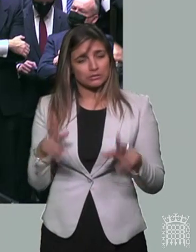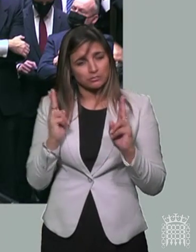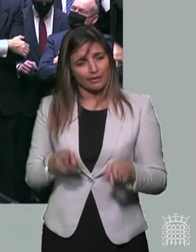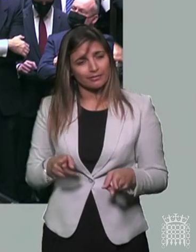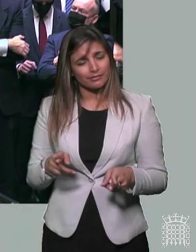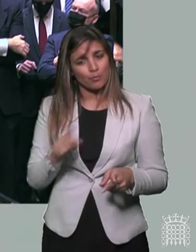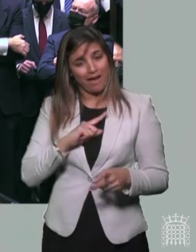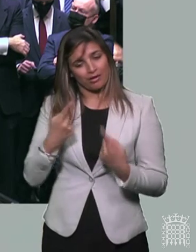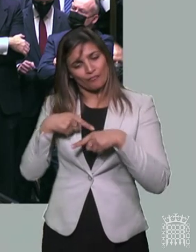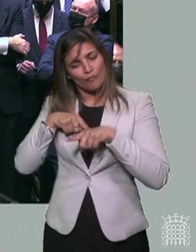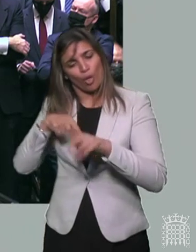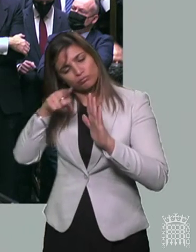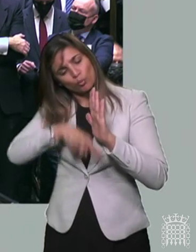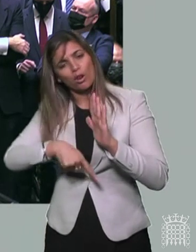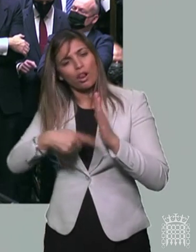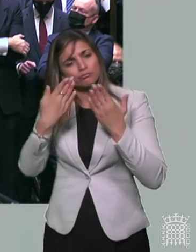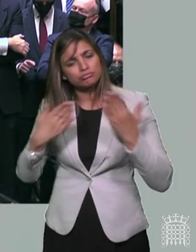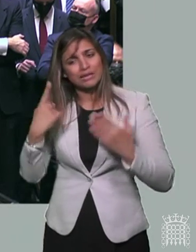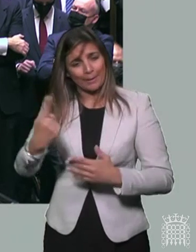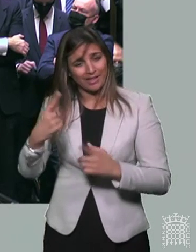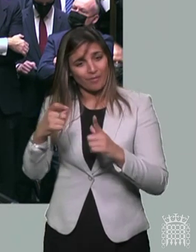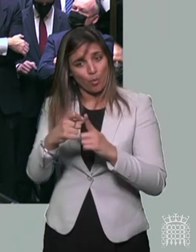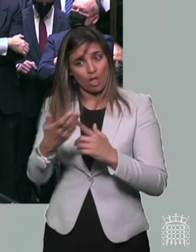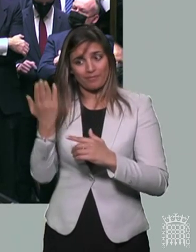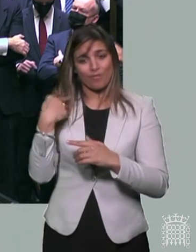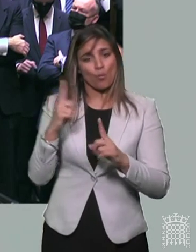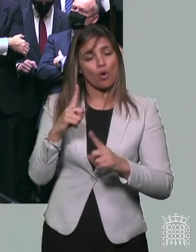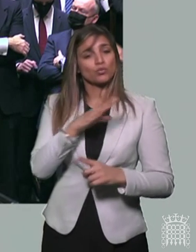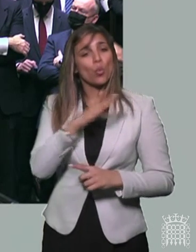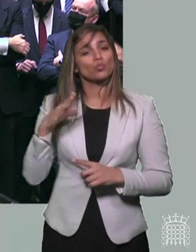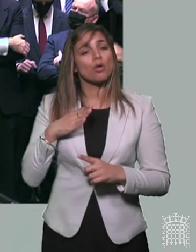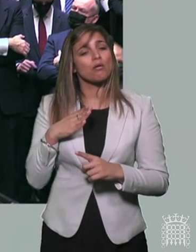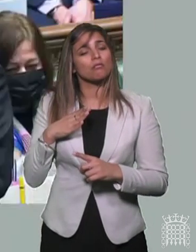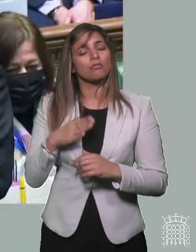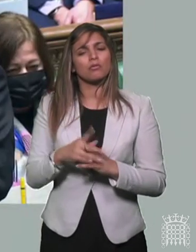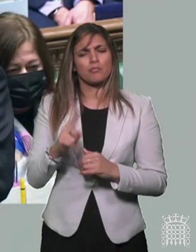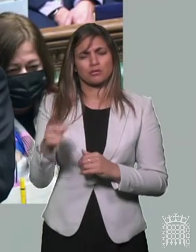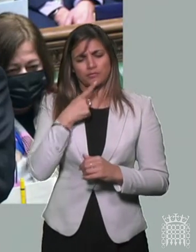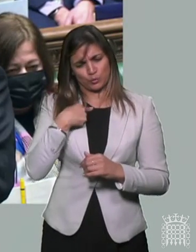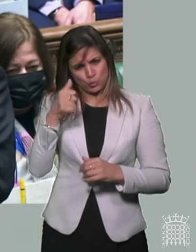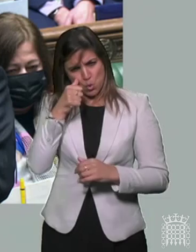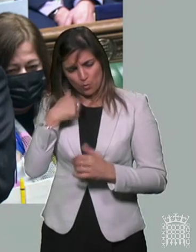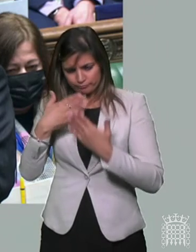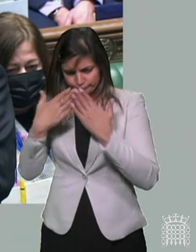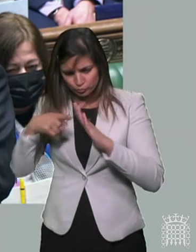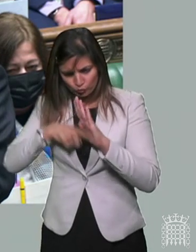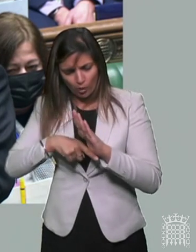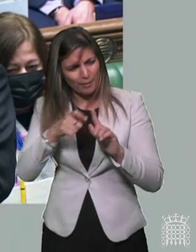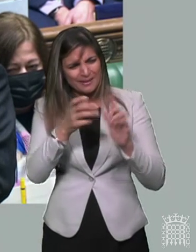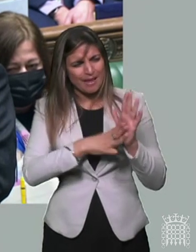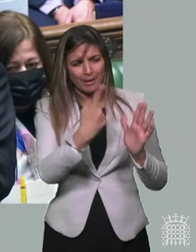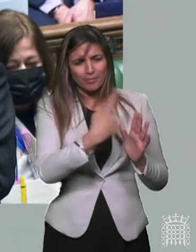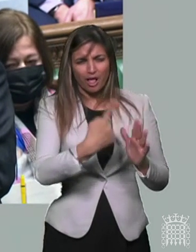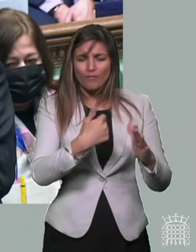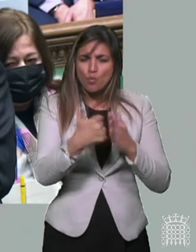Paul said: “As an ex-soldier, I know how to follow rules but the Prime Minister has never followed any rules.